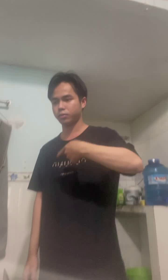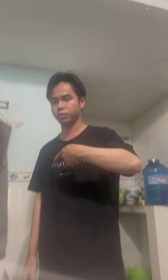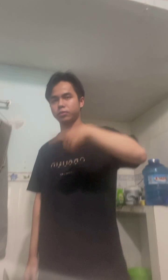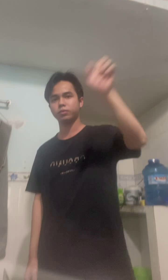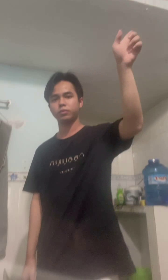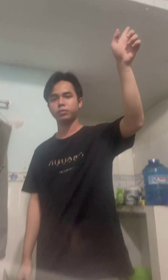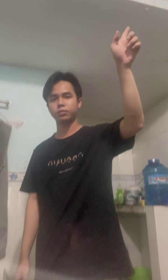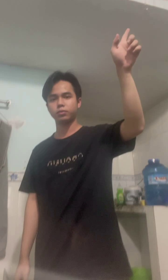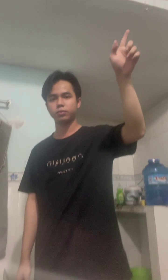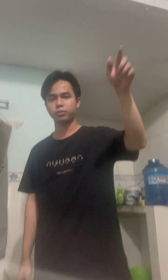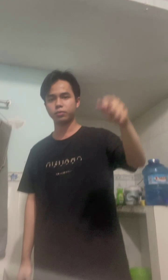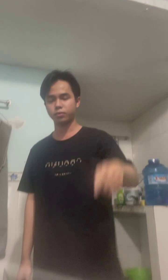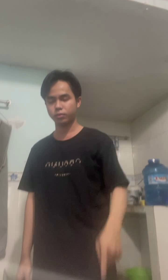di